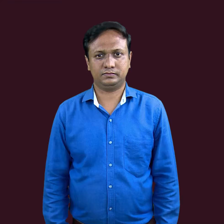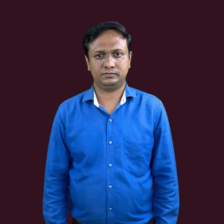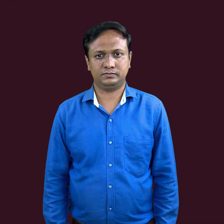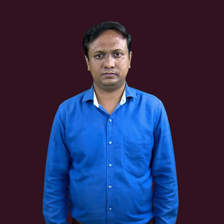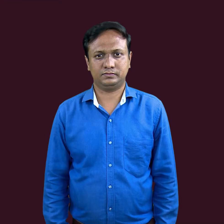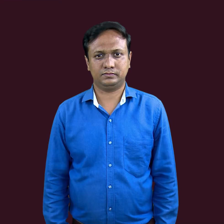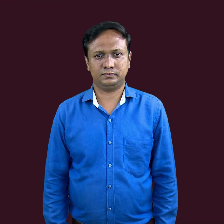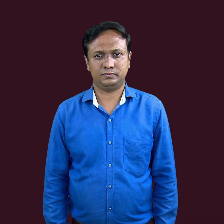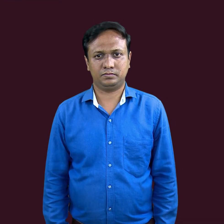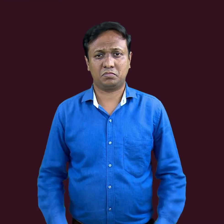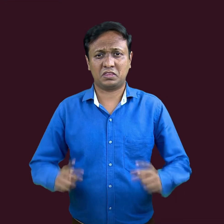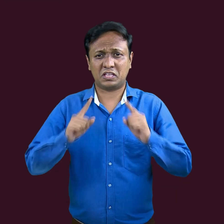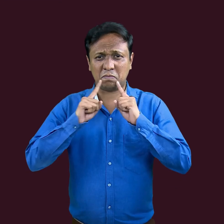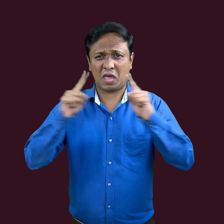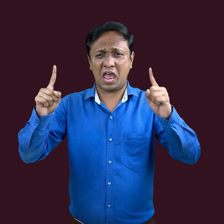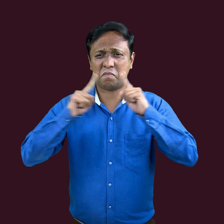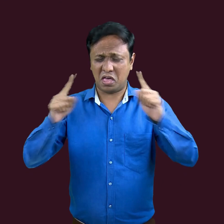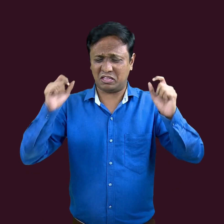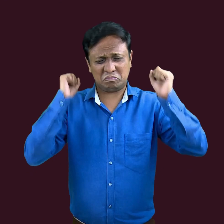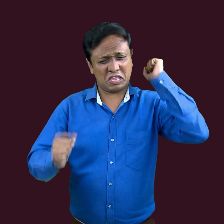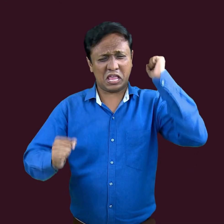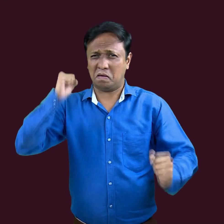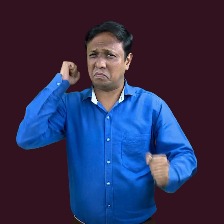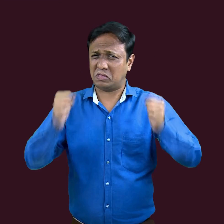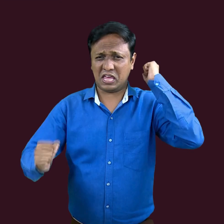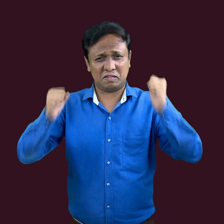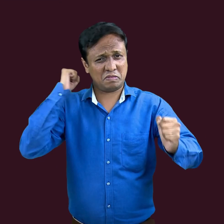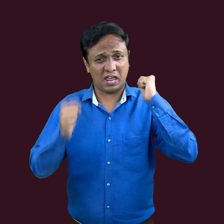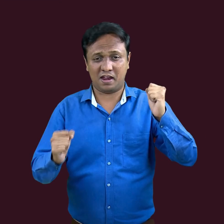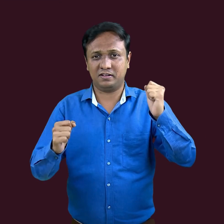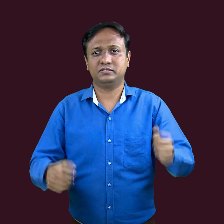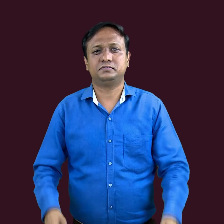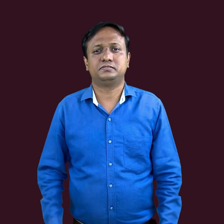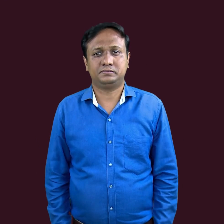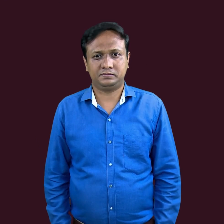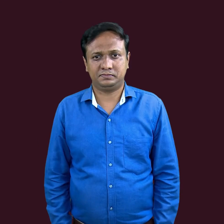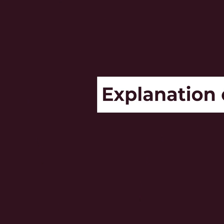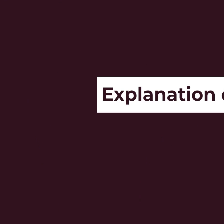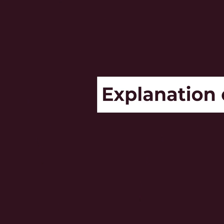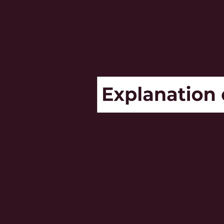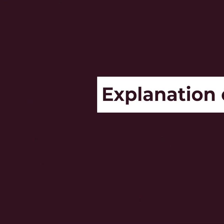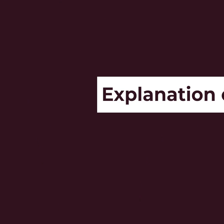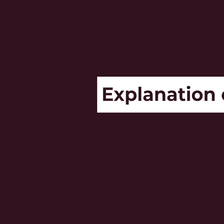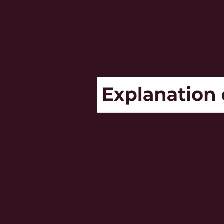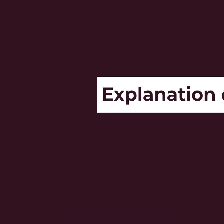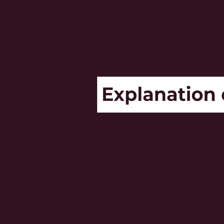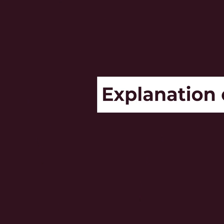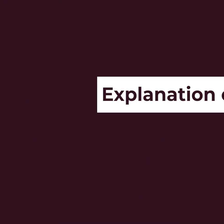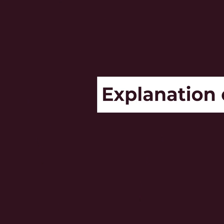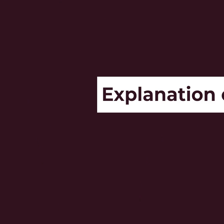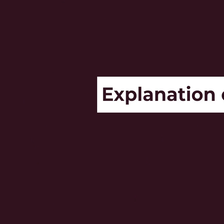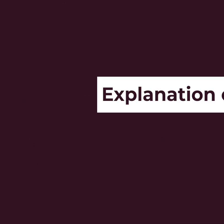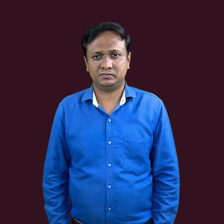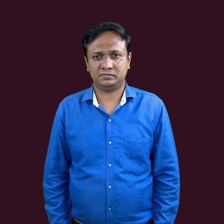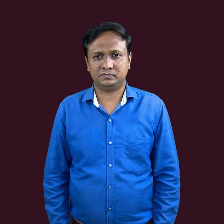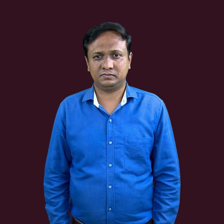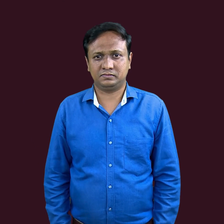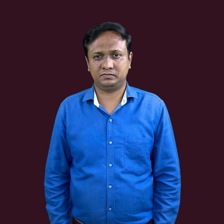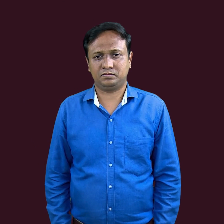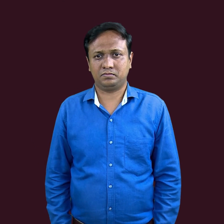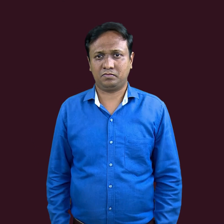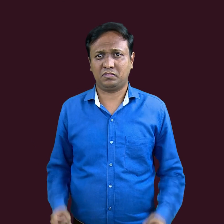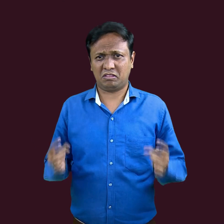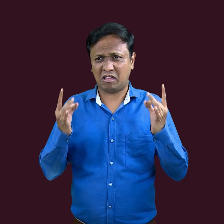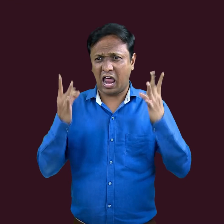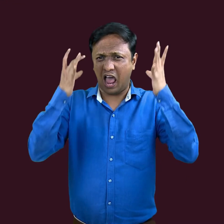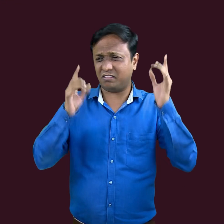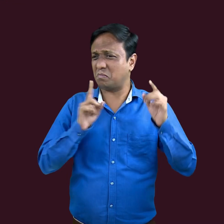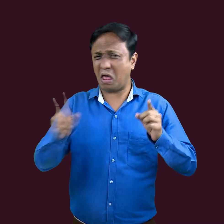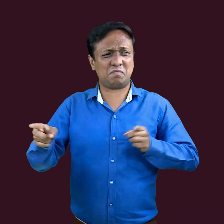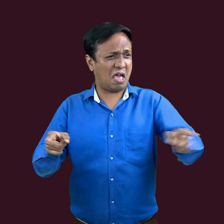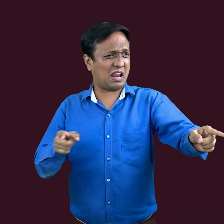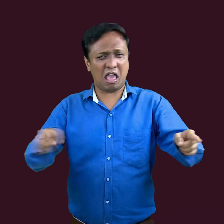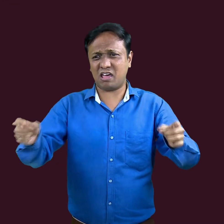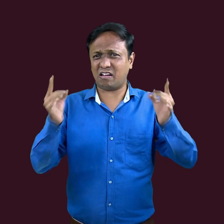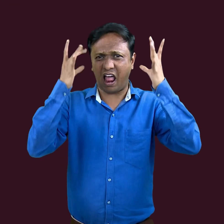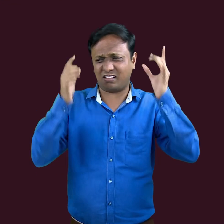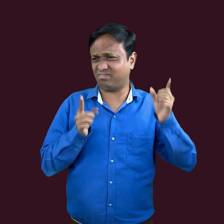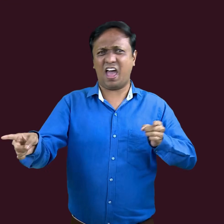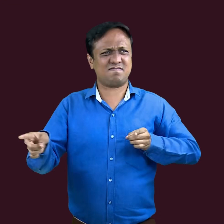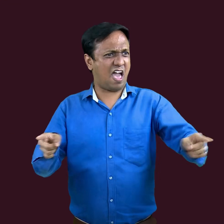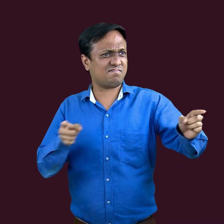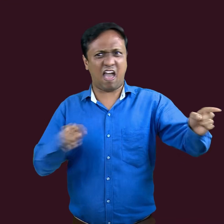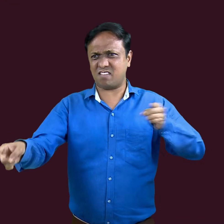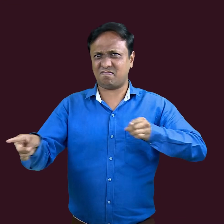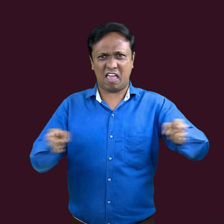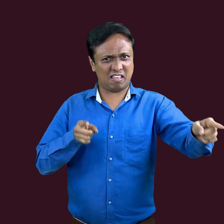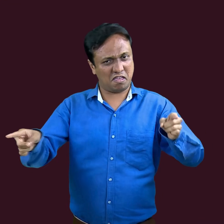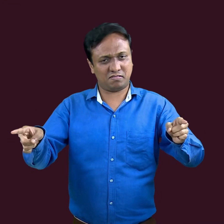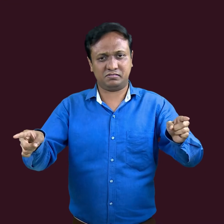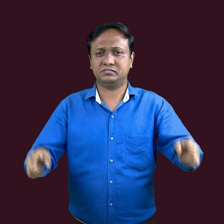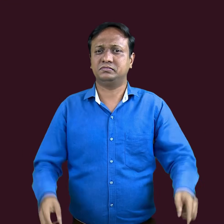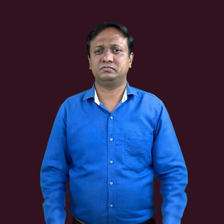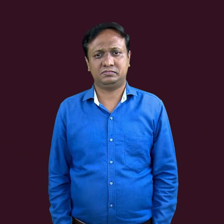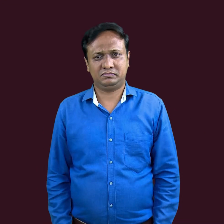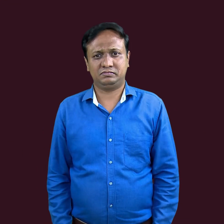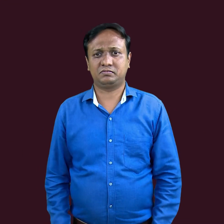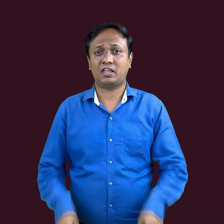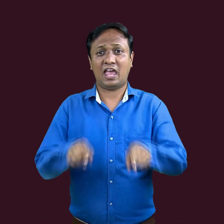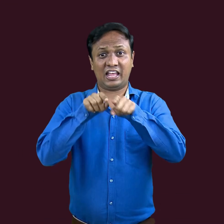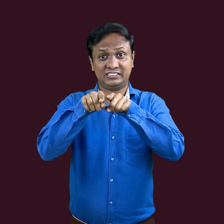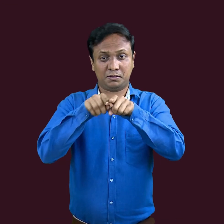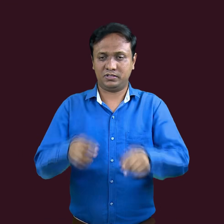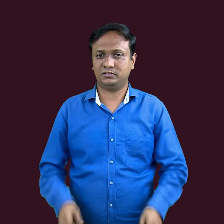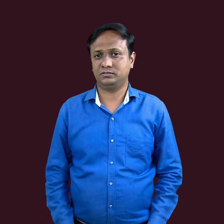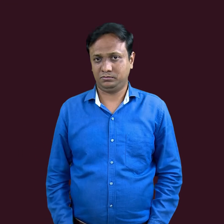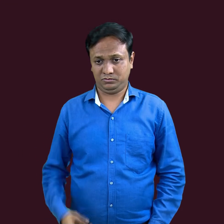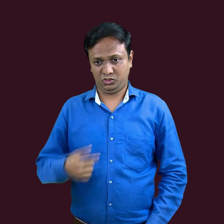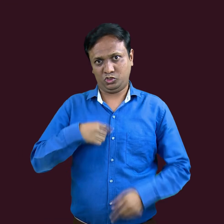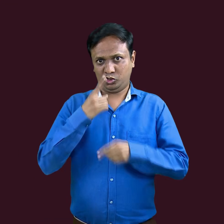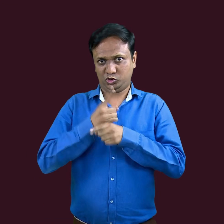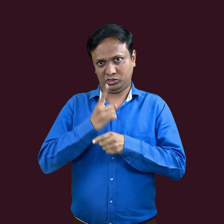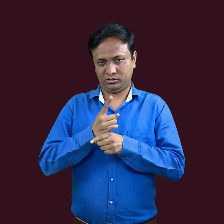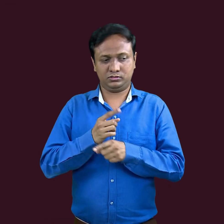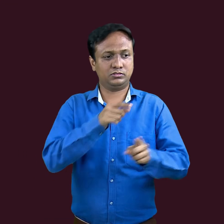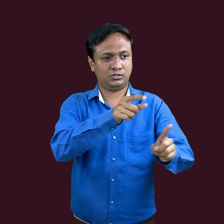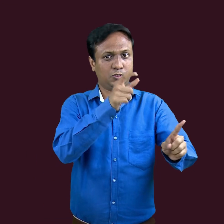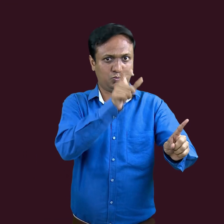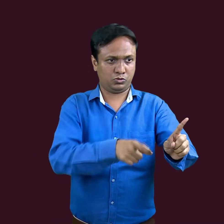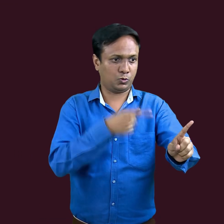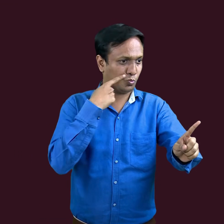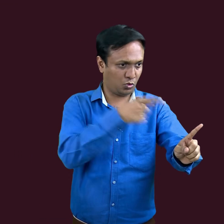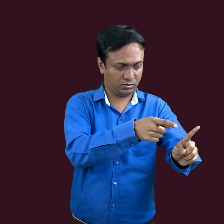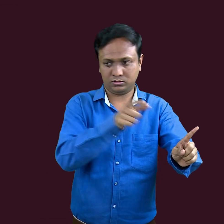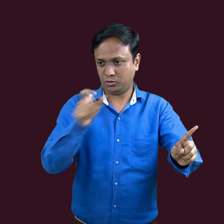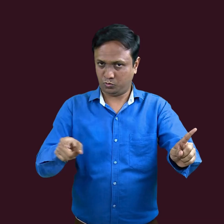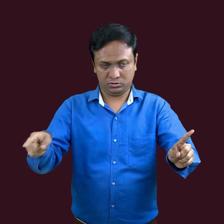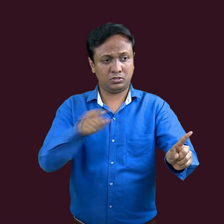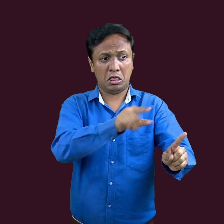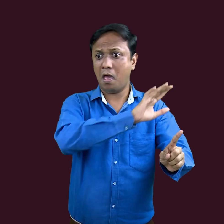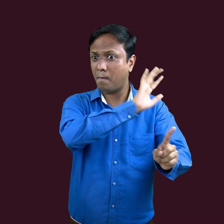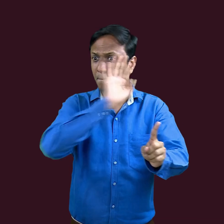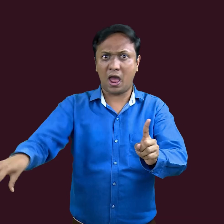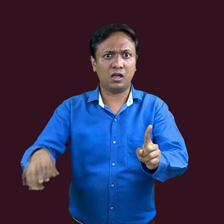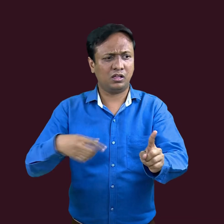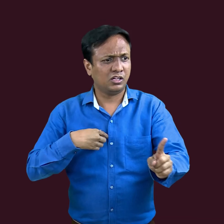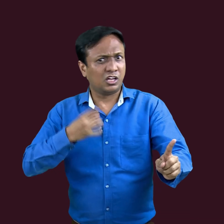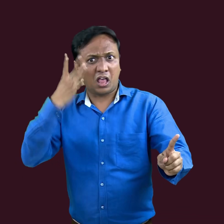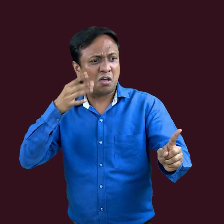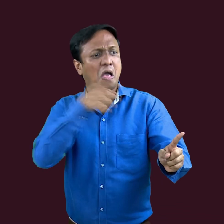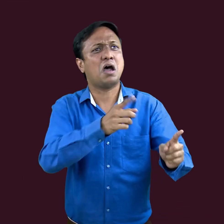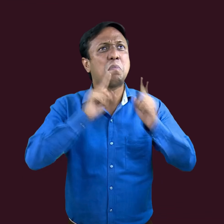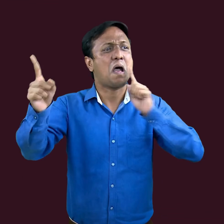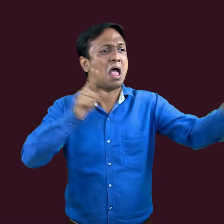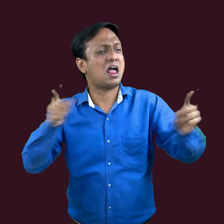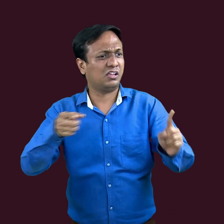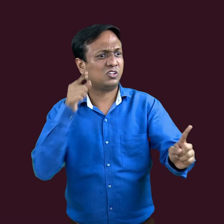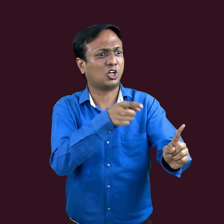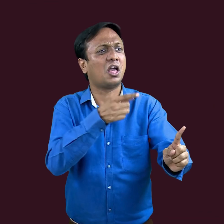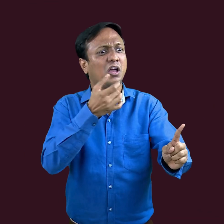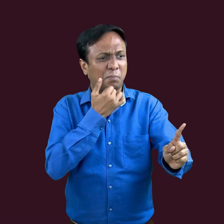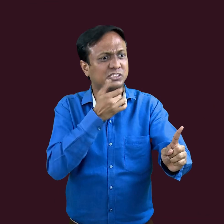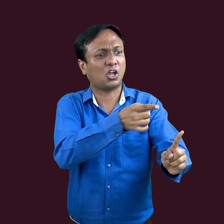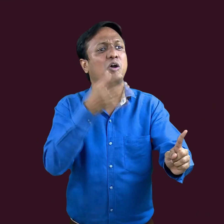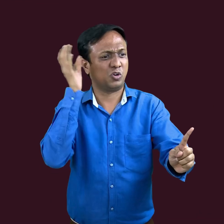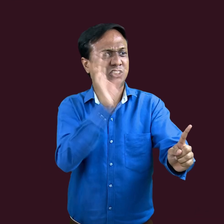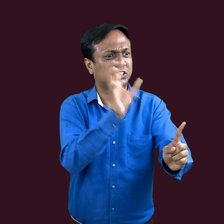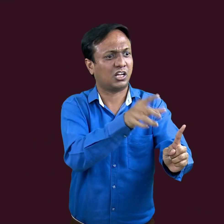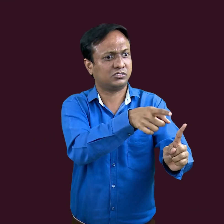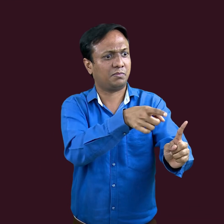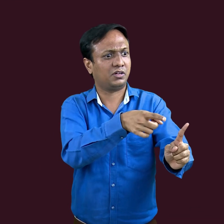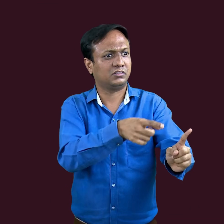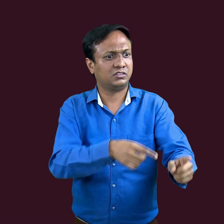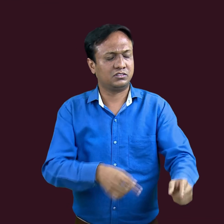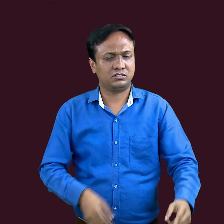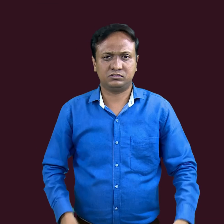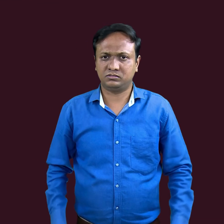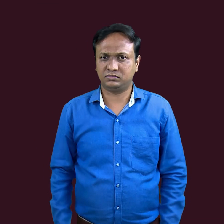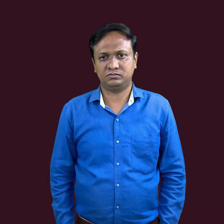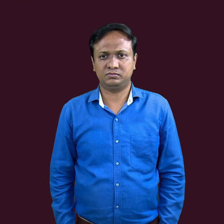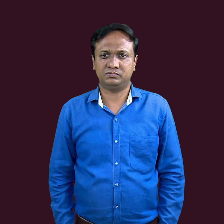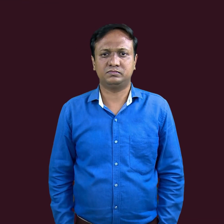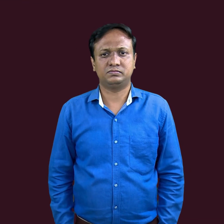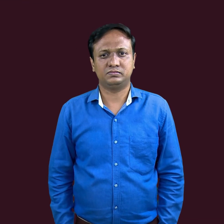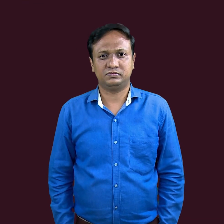Tantrums